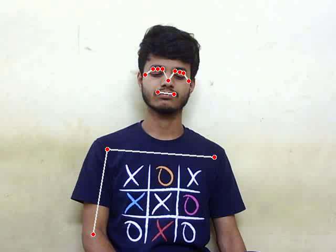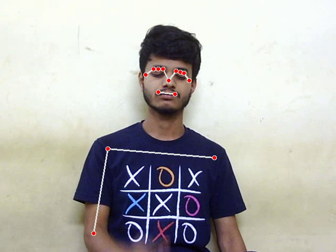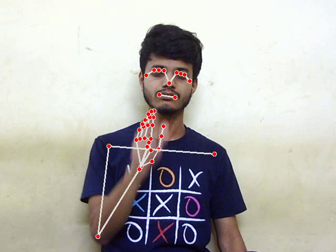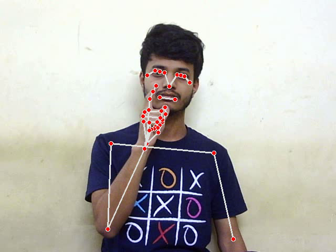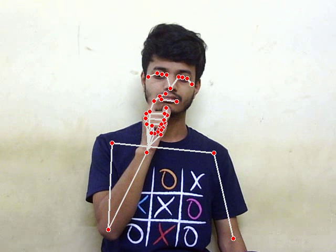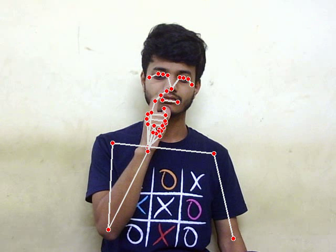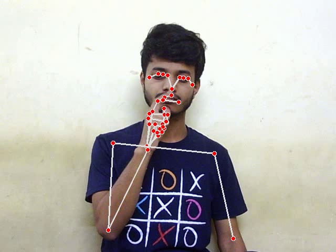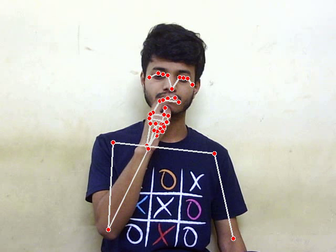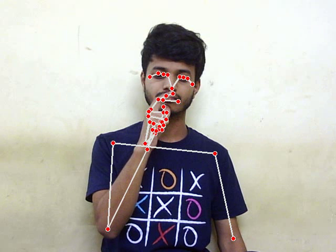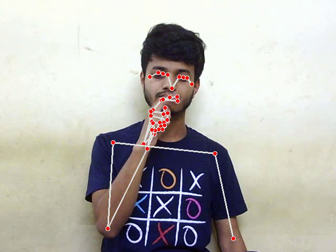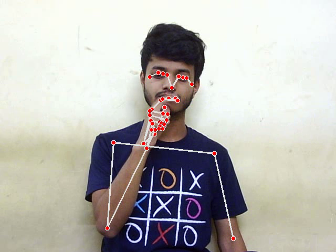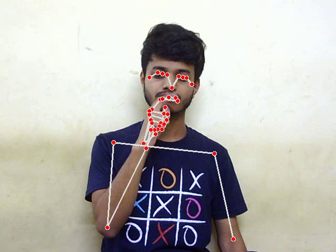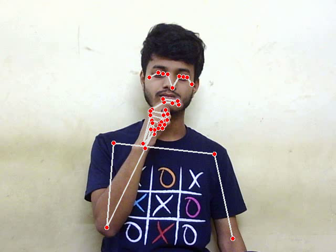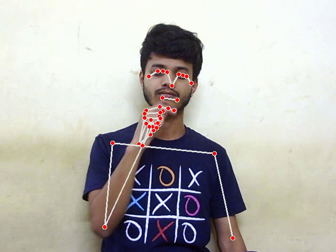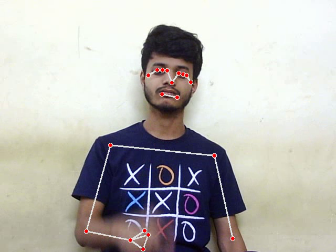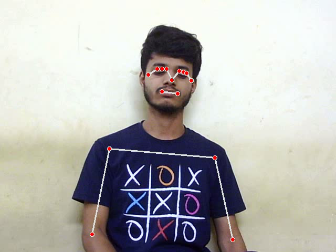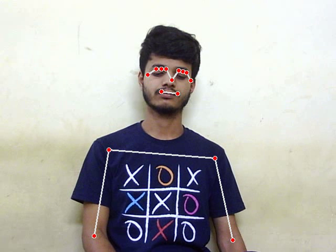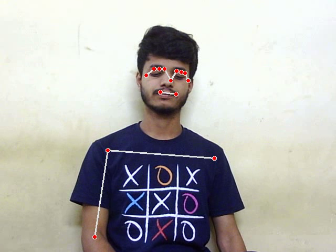who